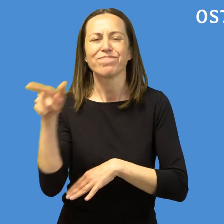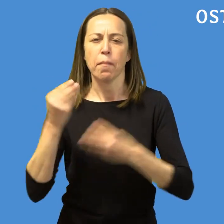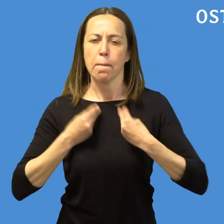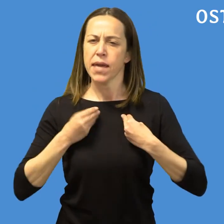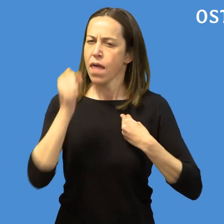vivir